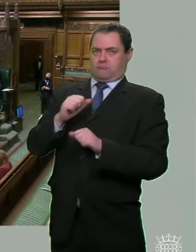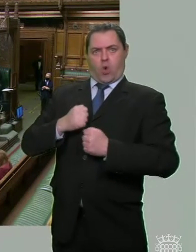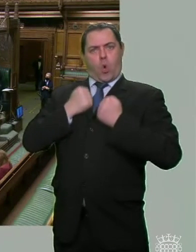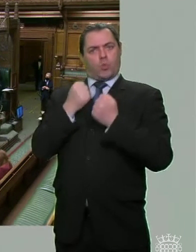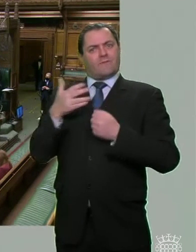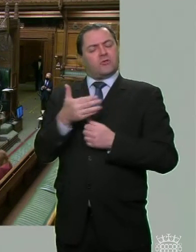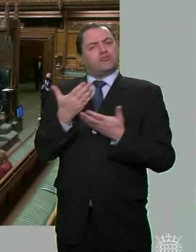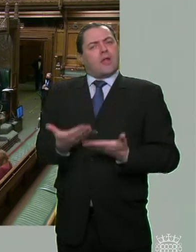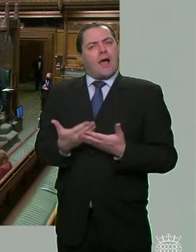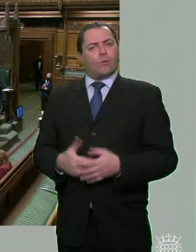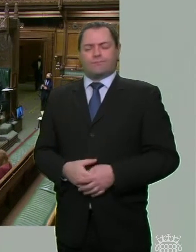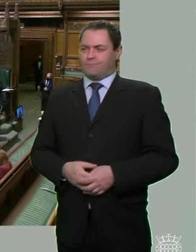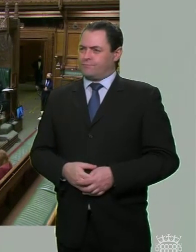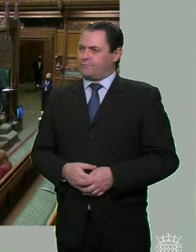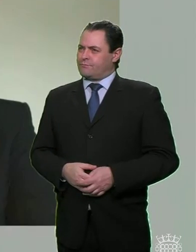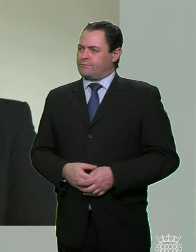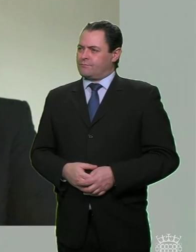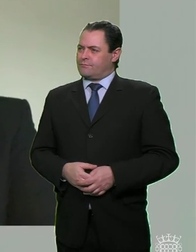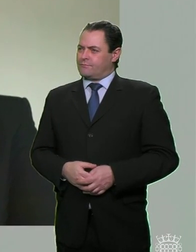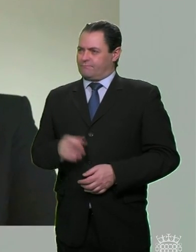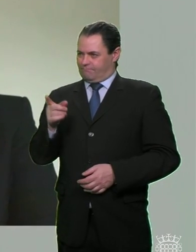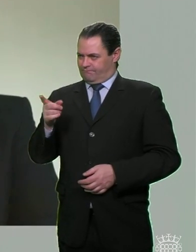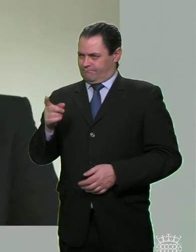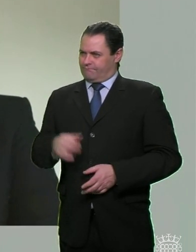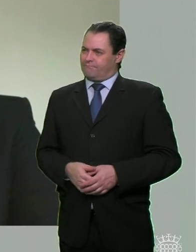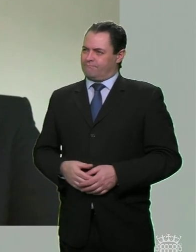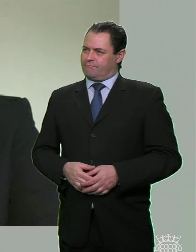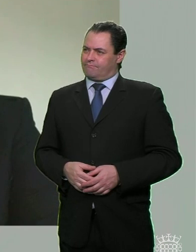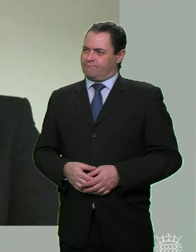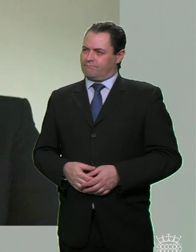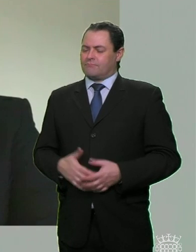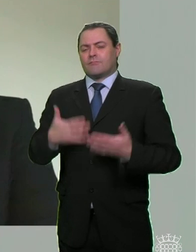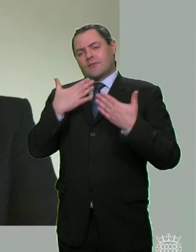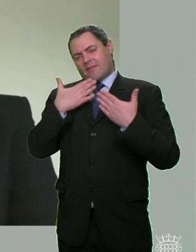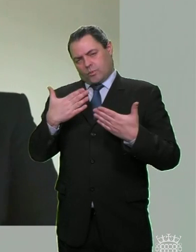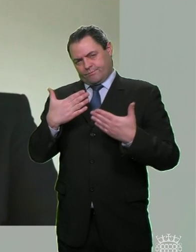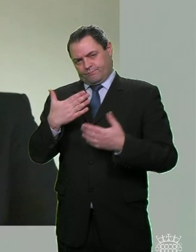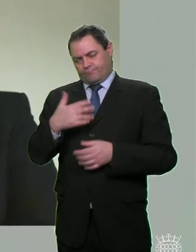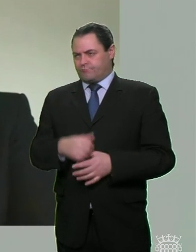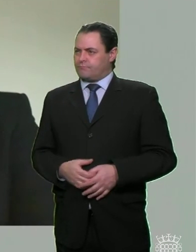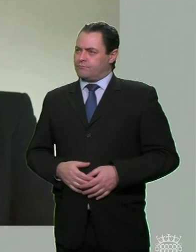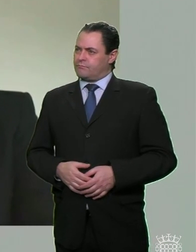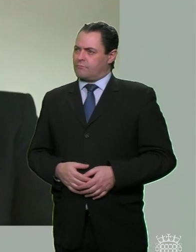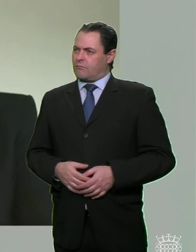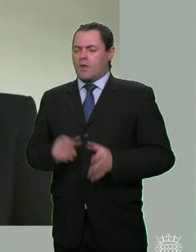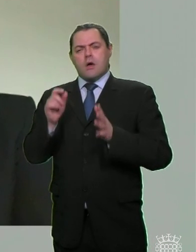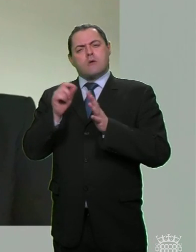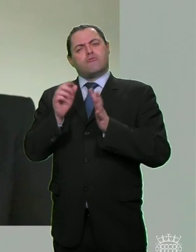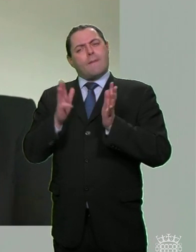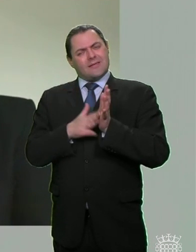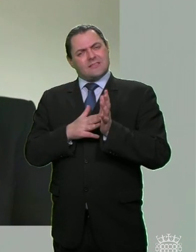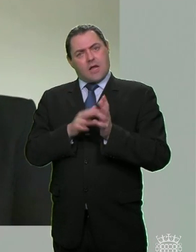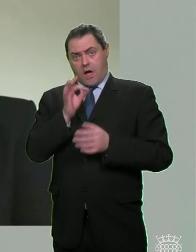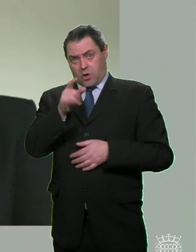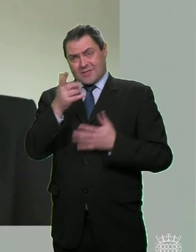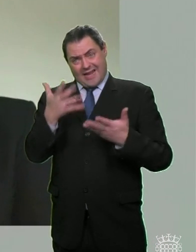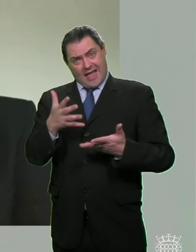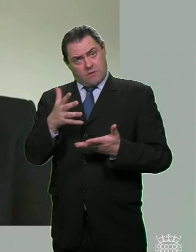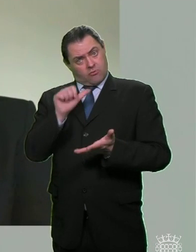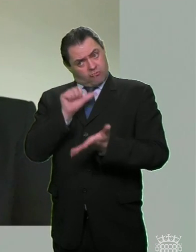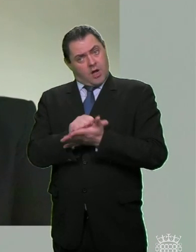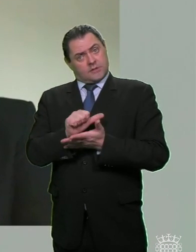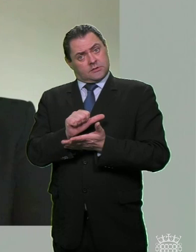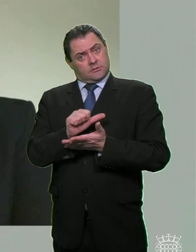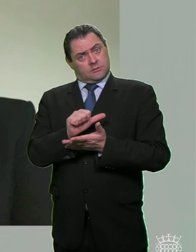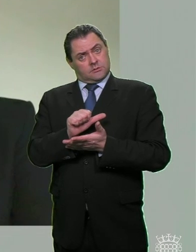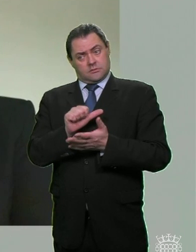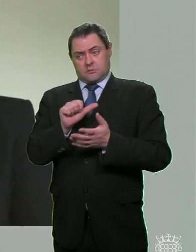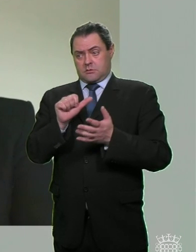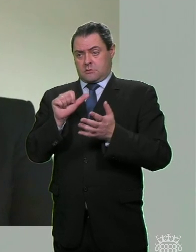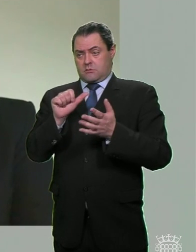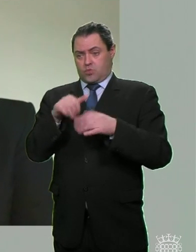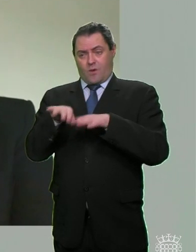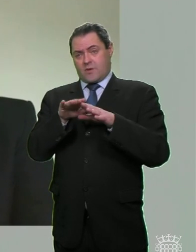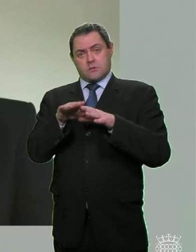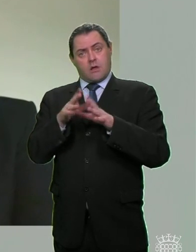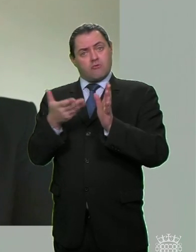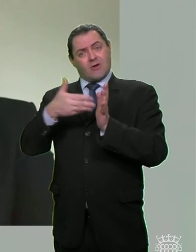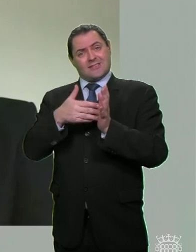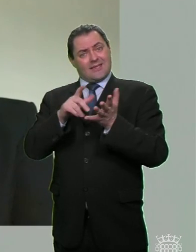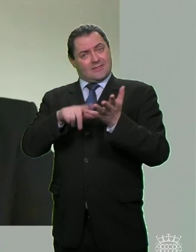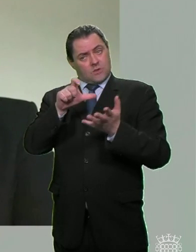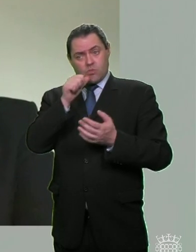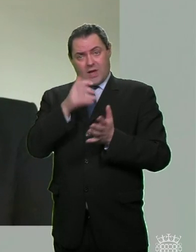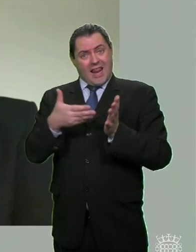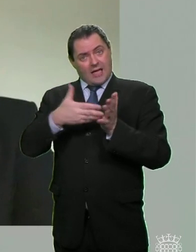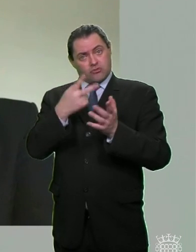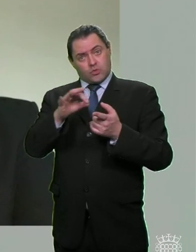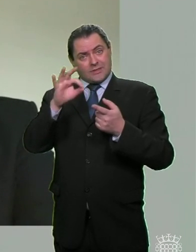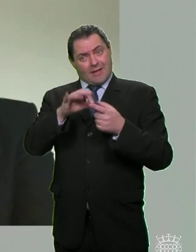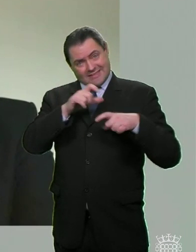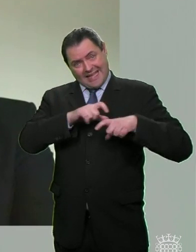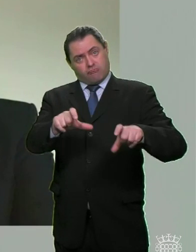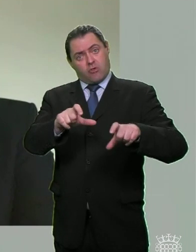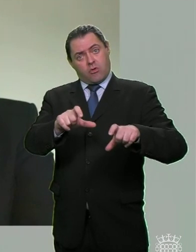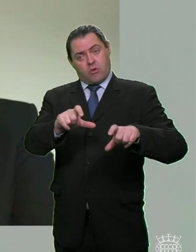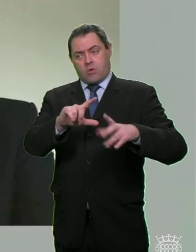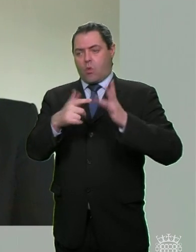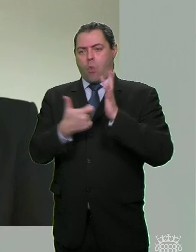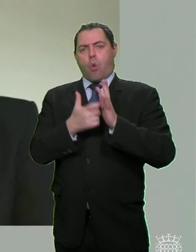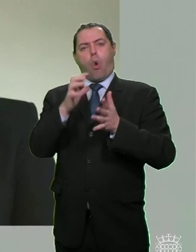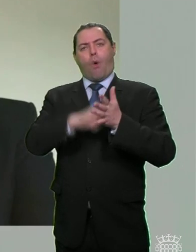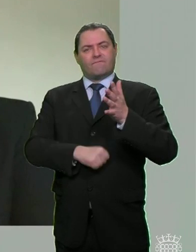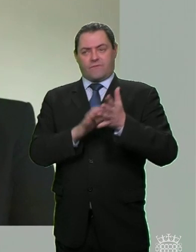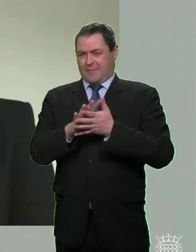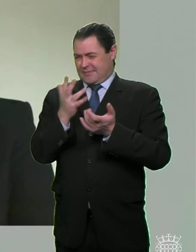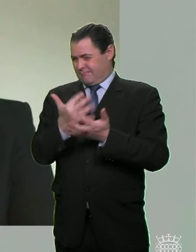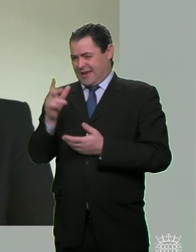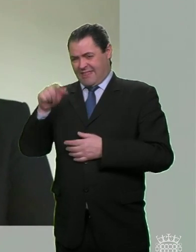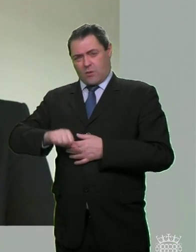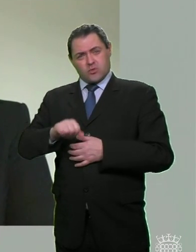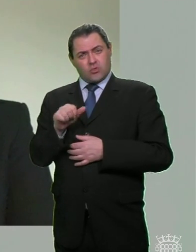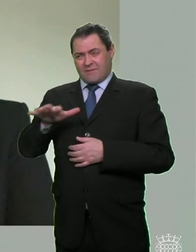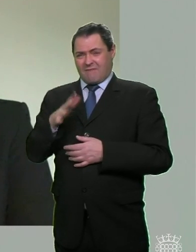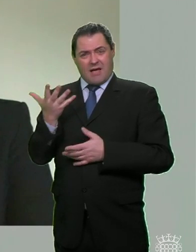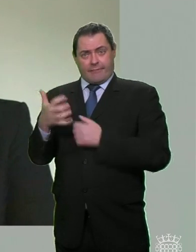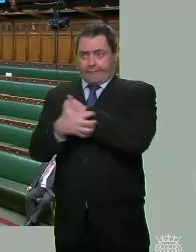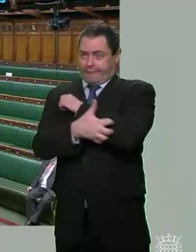Steven BonnarWill the Prime Minister now do the right thing and commit to making the £20 a week uplift to universal credit permanent, or will he be responsible for pushing thousands of Scottish families further into an income crisis?